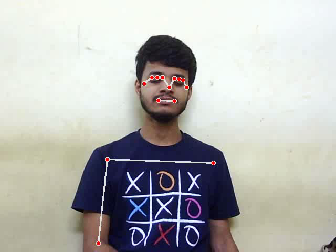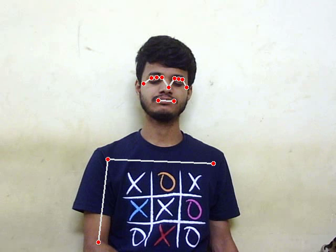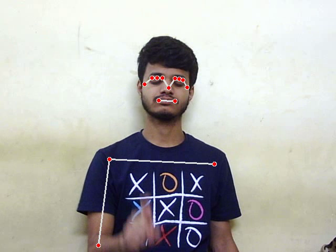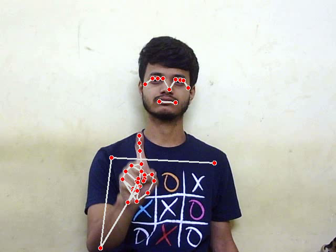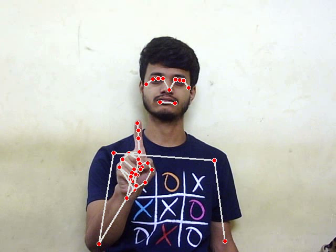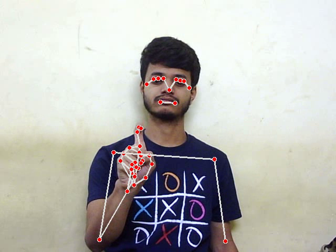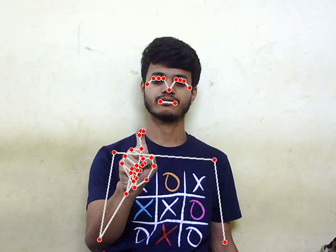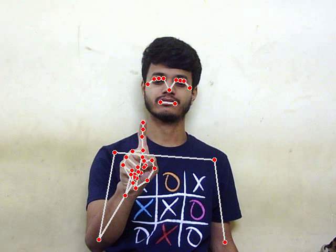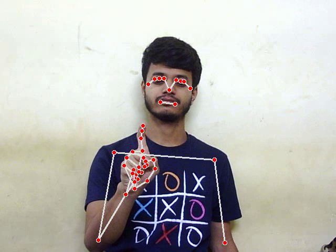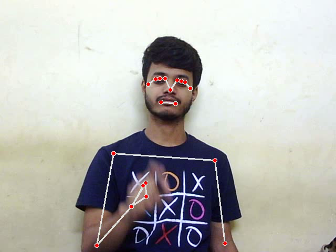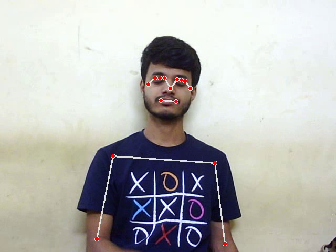question